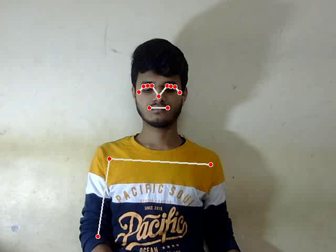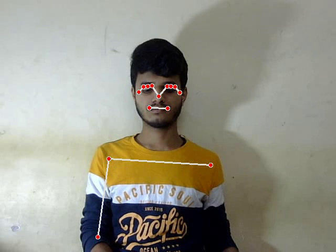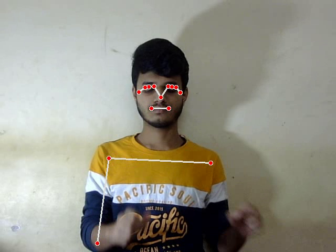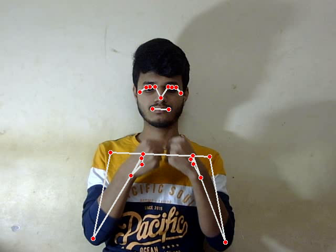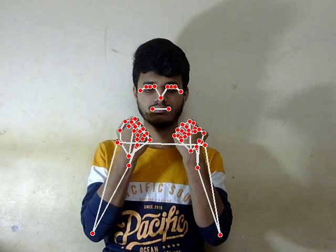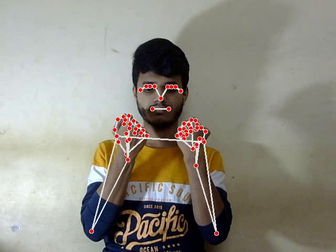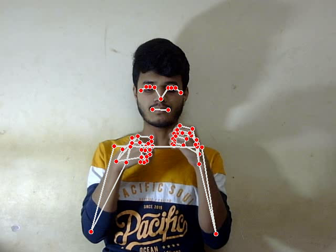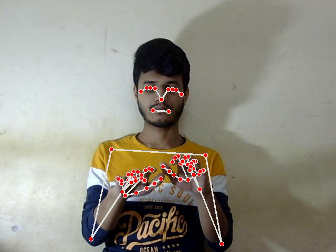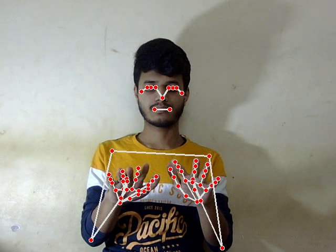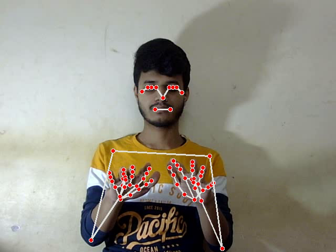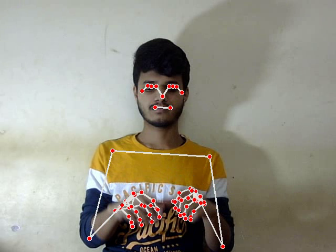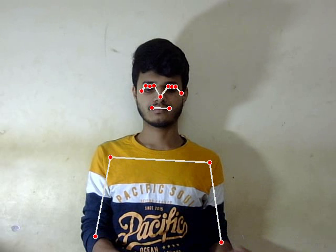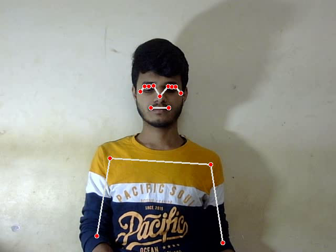finish